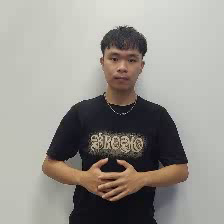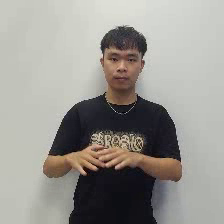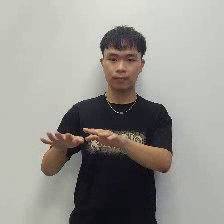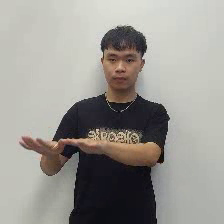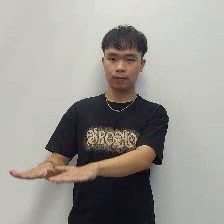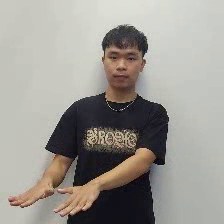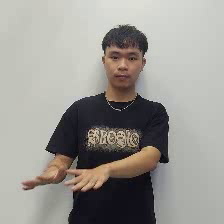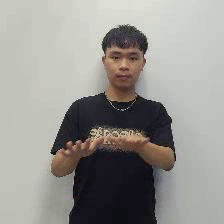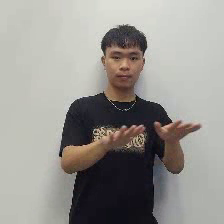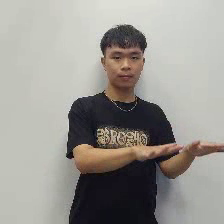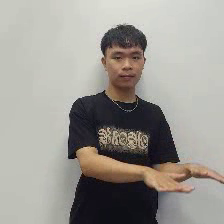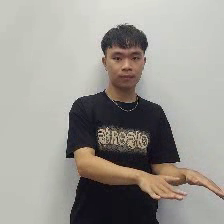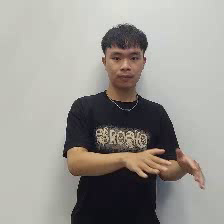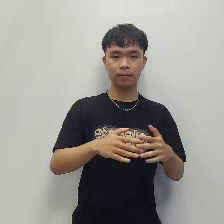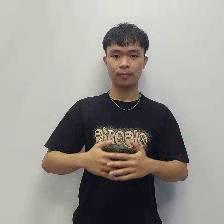Chậm lại